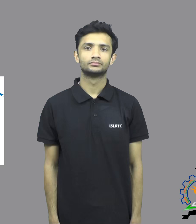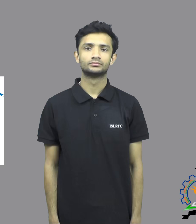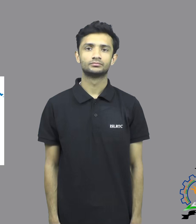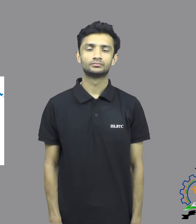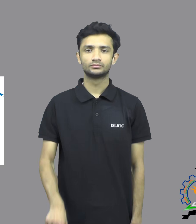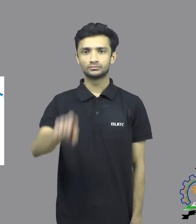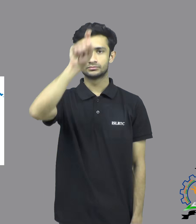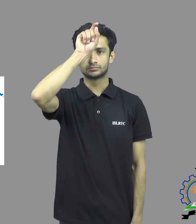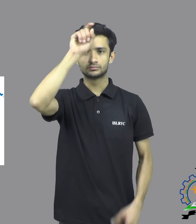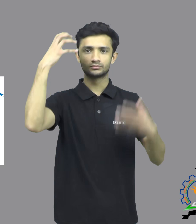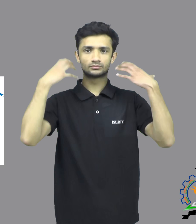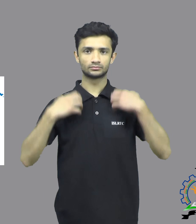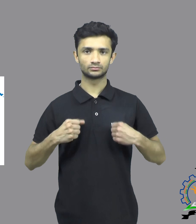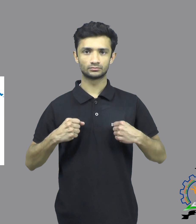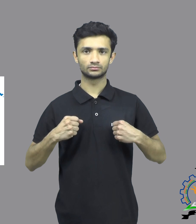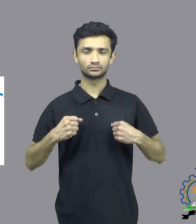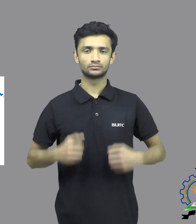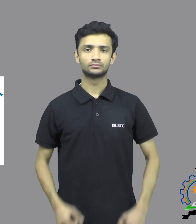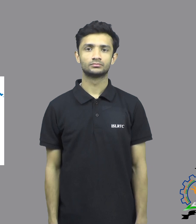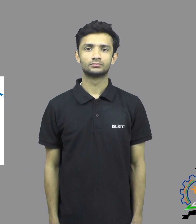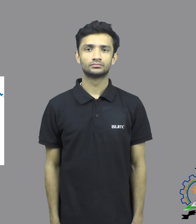Egypt